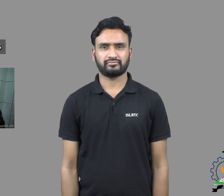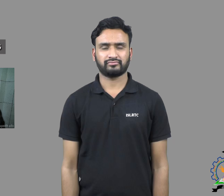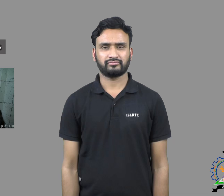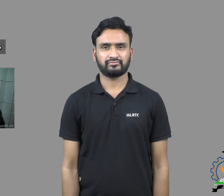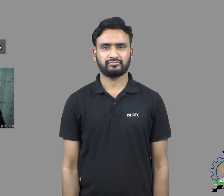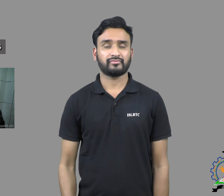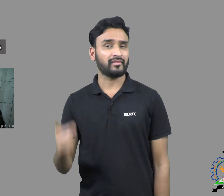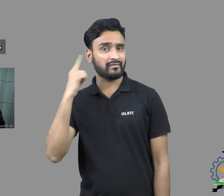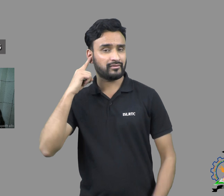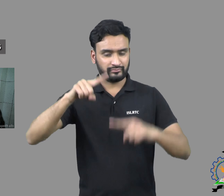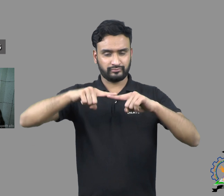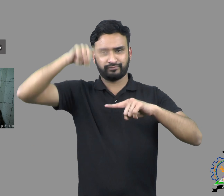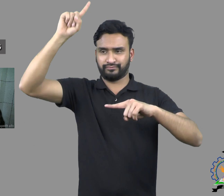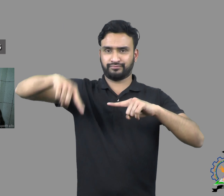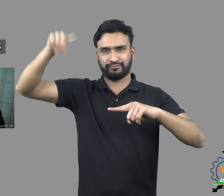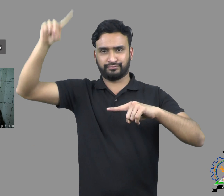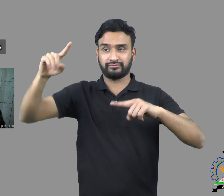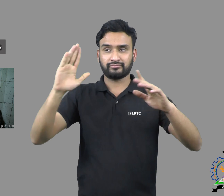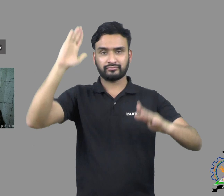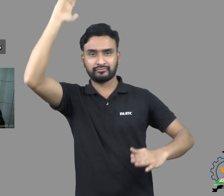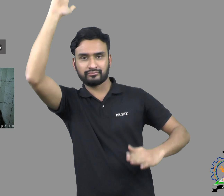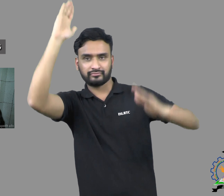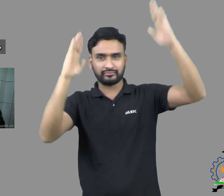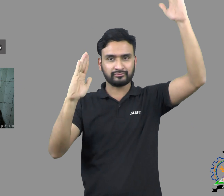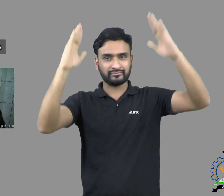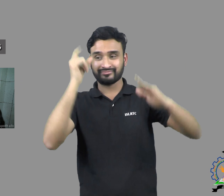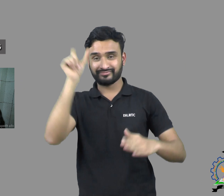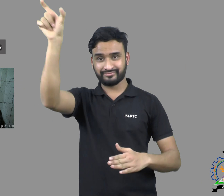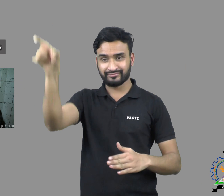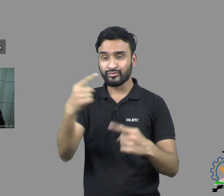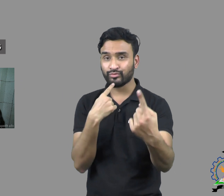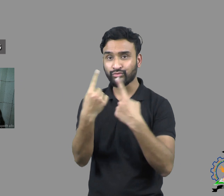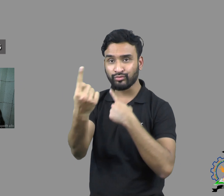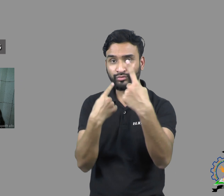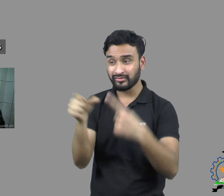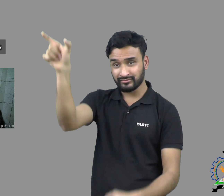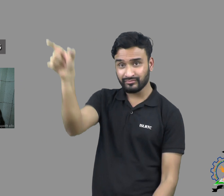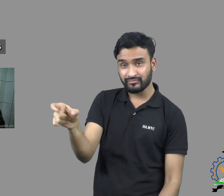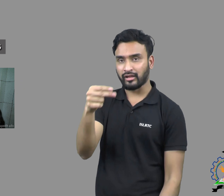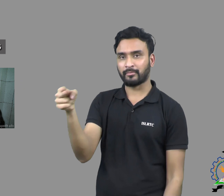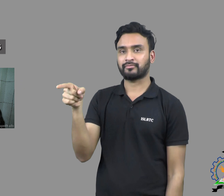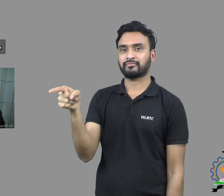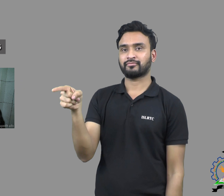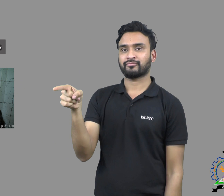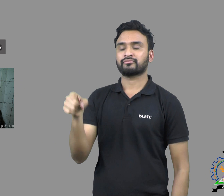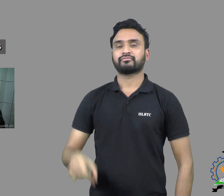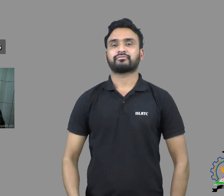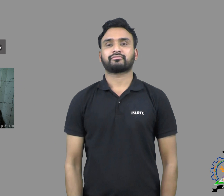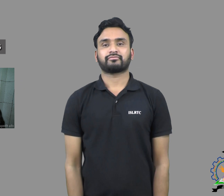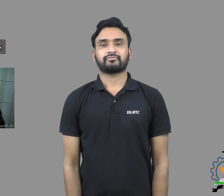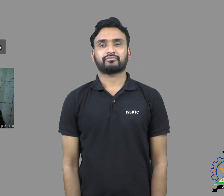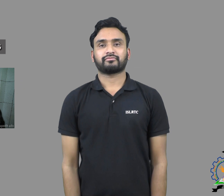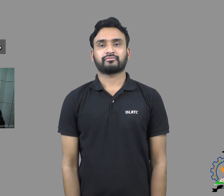Audiologists